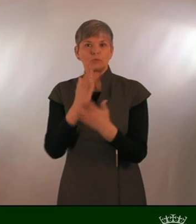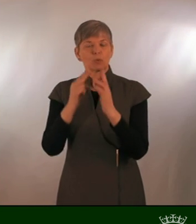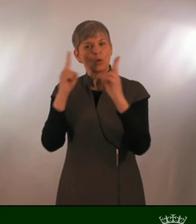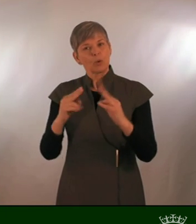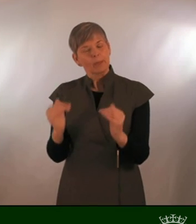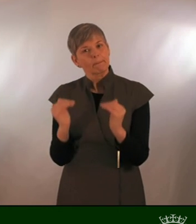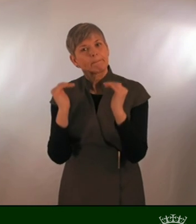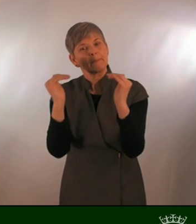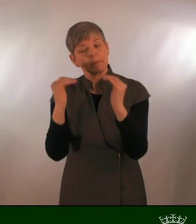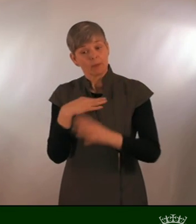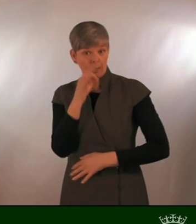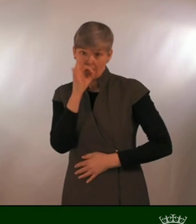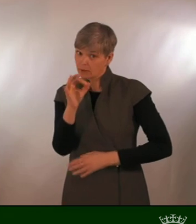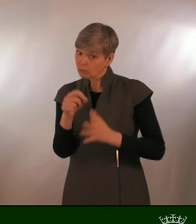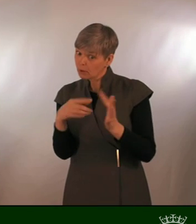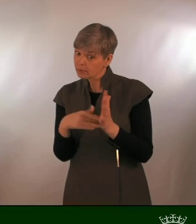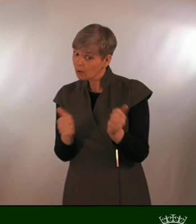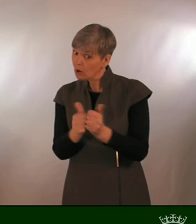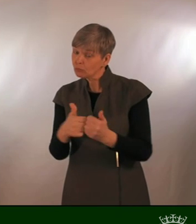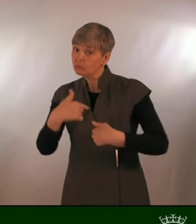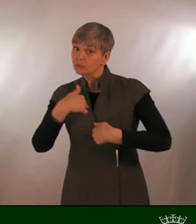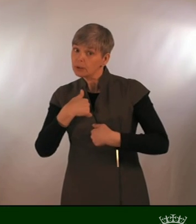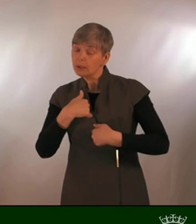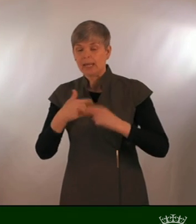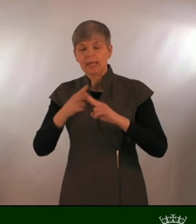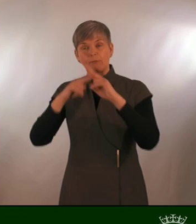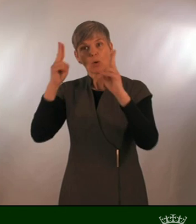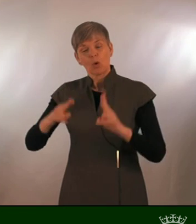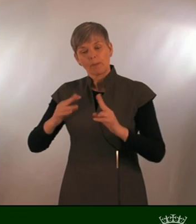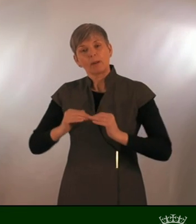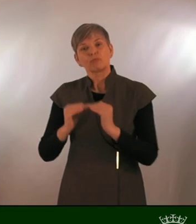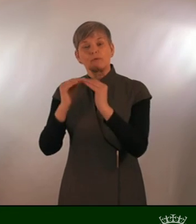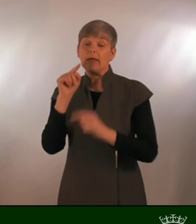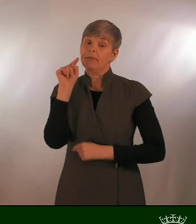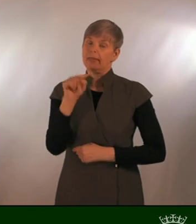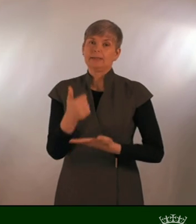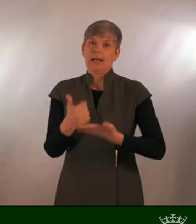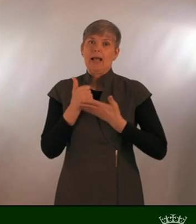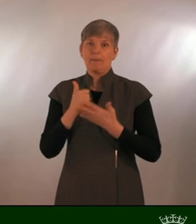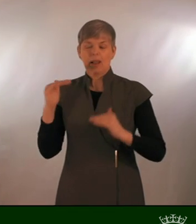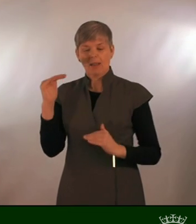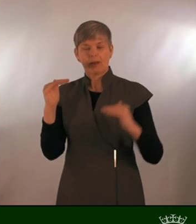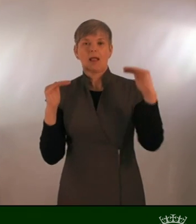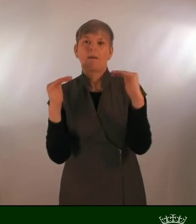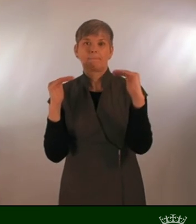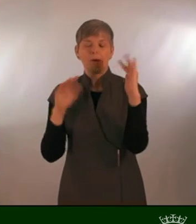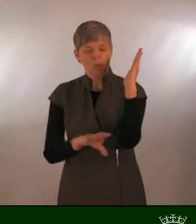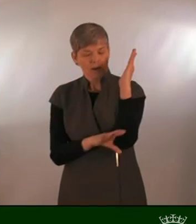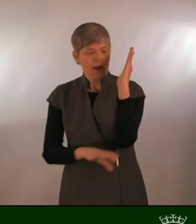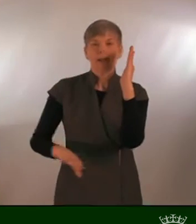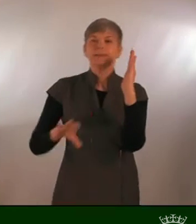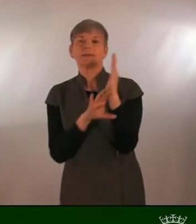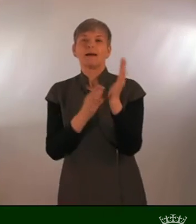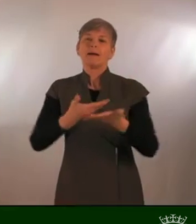Does the Prime Minister agree with me that improving homes will help level up our economy and deliver for working-class communities like mine?